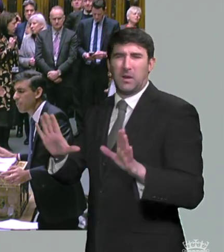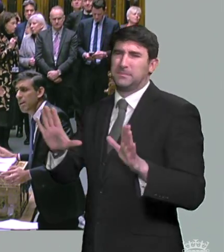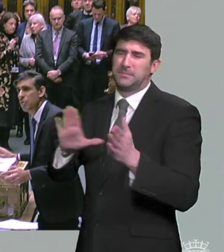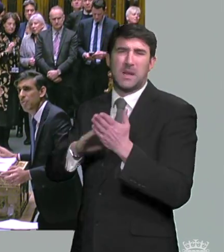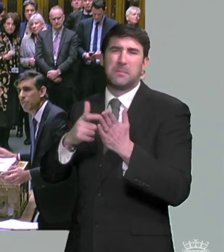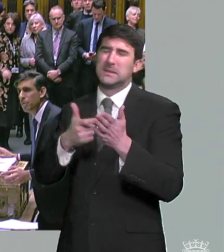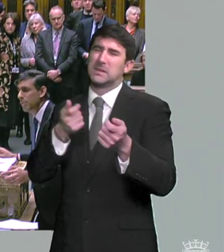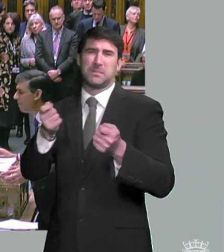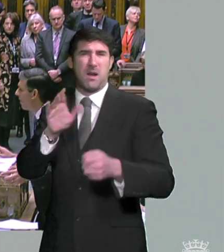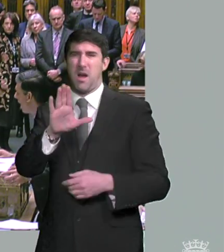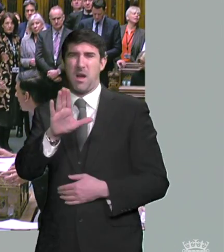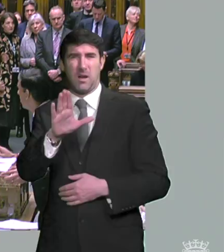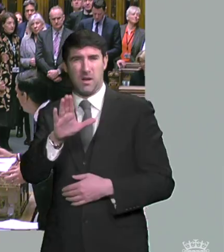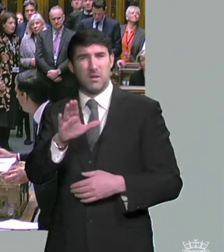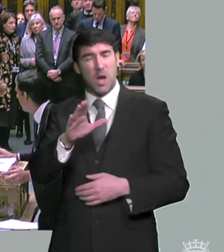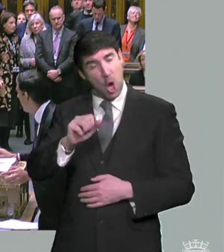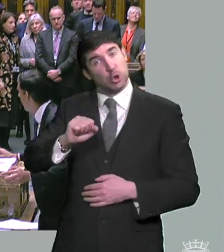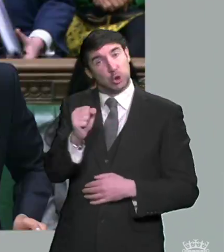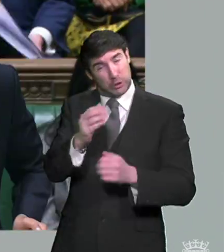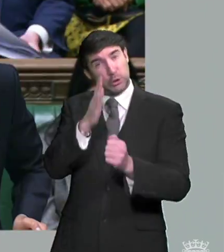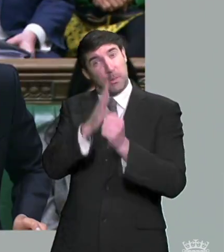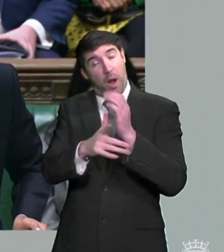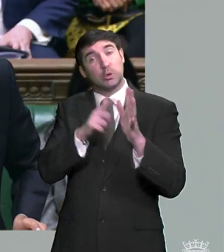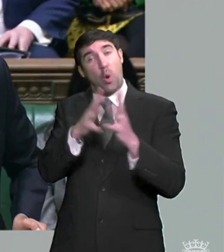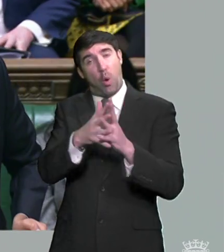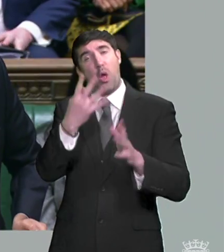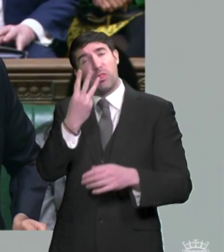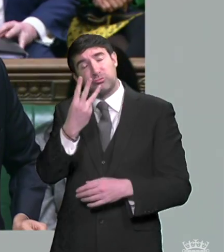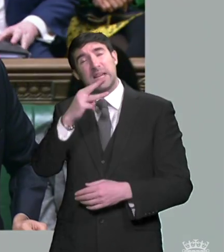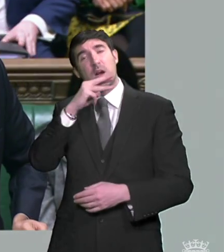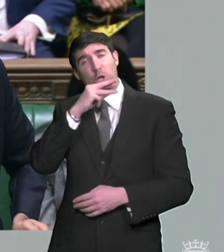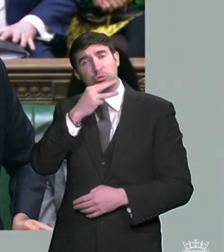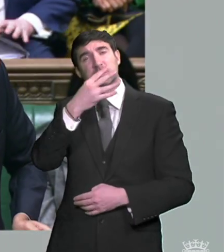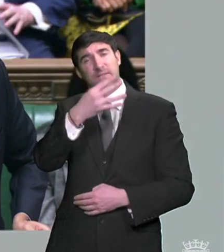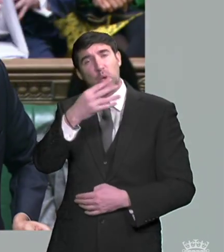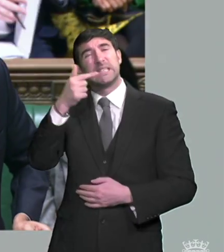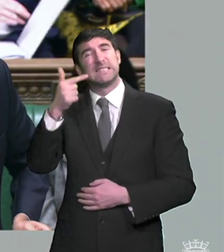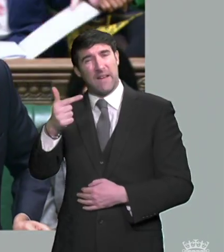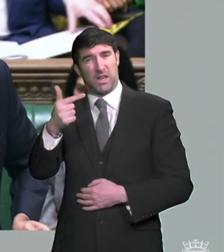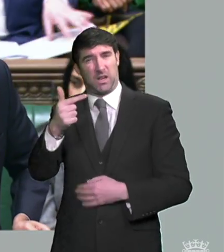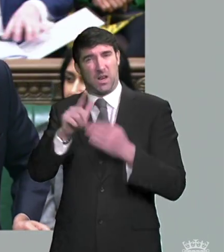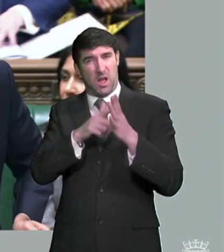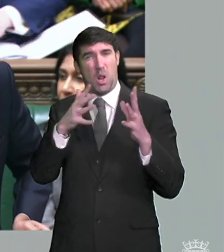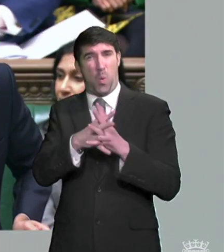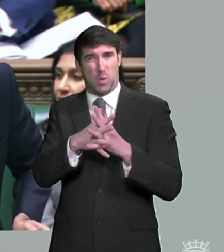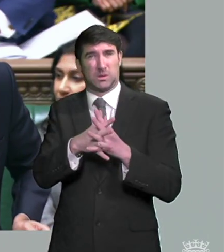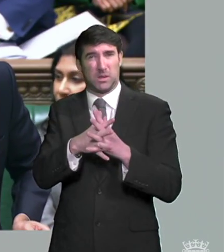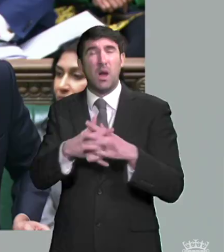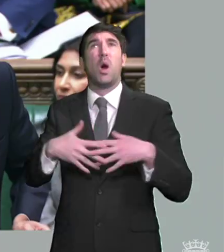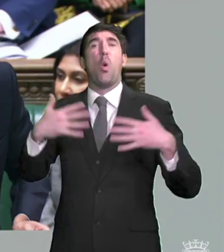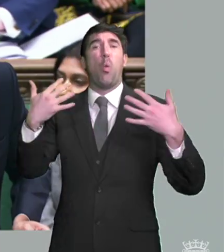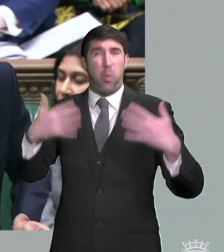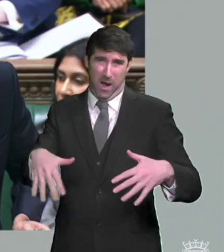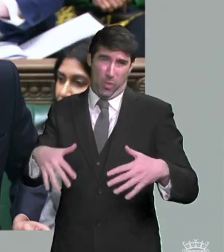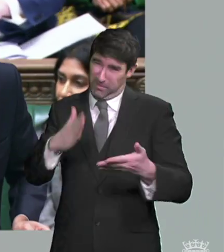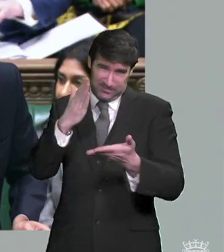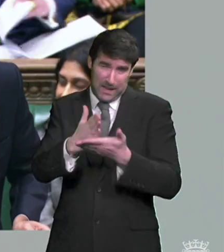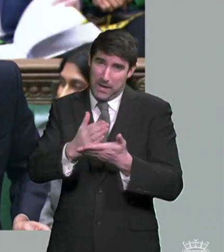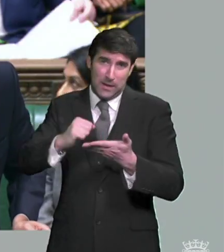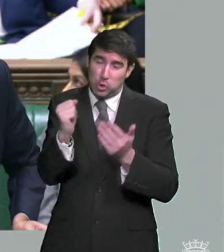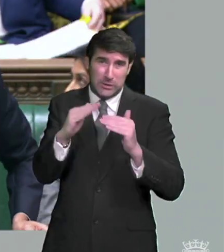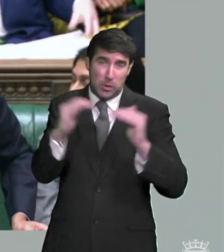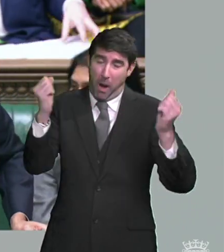Some 347 Acts have been passed by the Scottish Parliament, which is undeniably one of the most powerful devolved legislatures anywhere in the world.